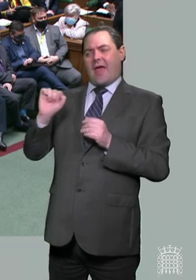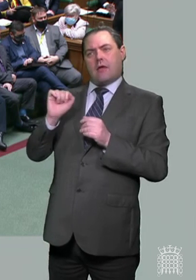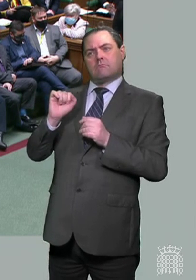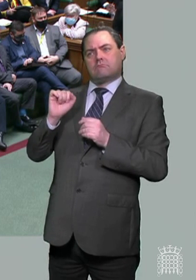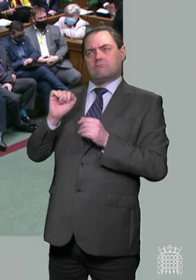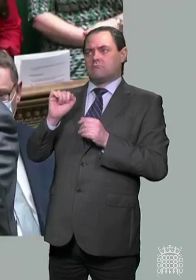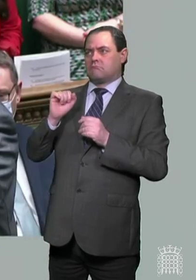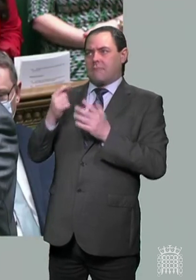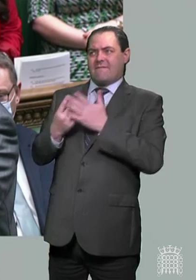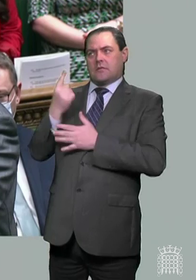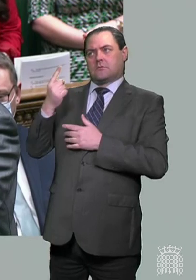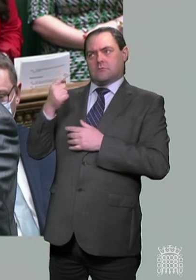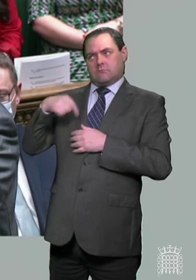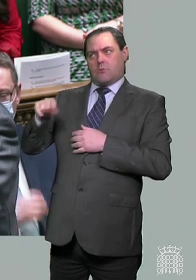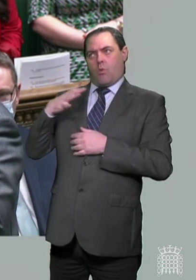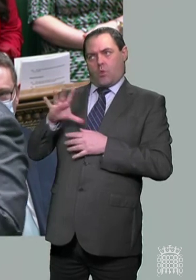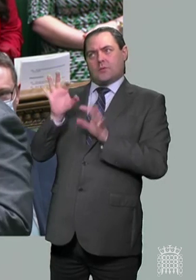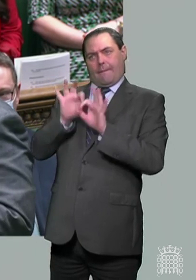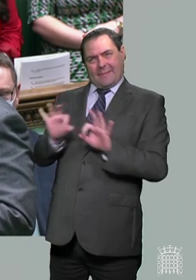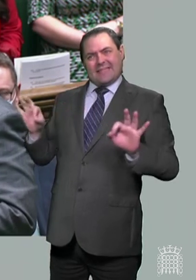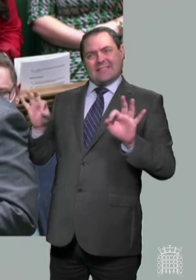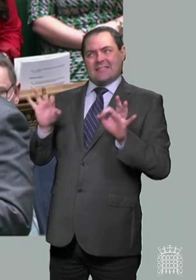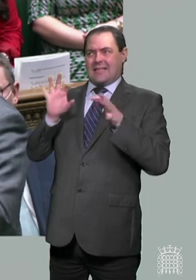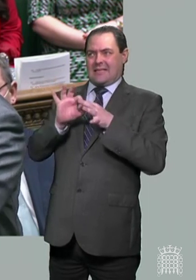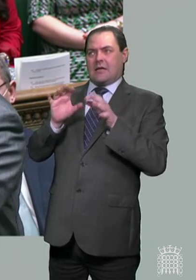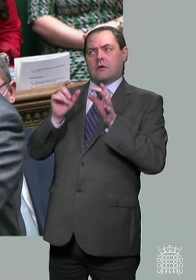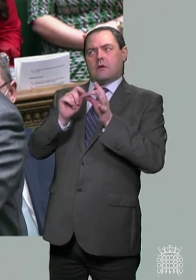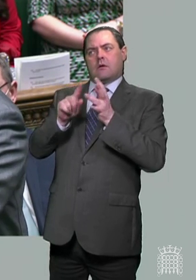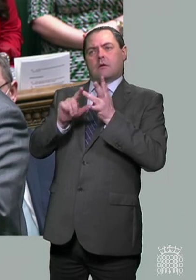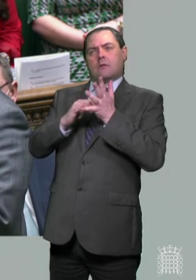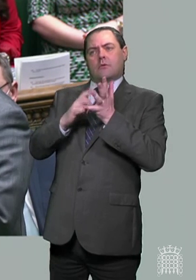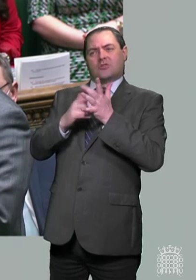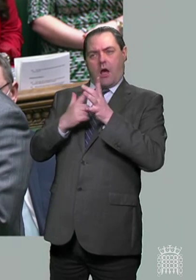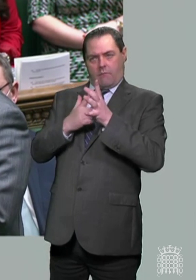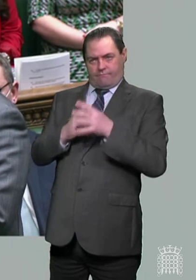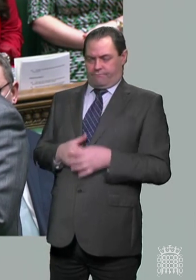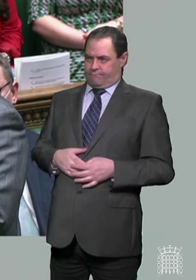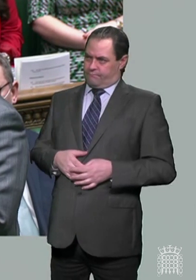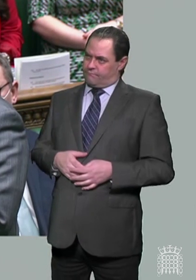We must all continue to strive for ongoing peace in Bosnia.